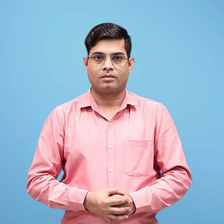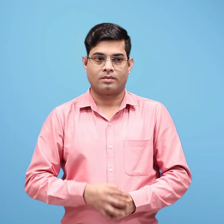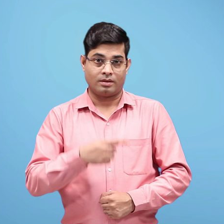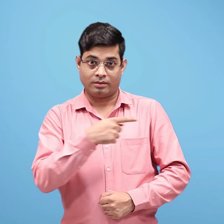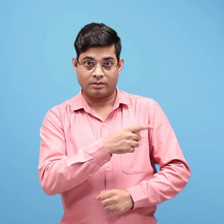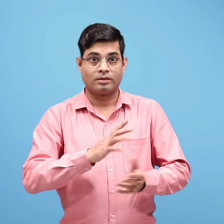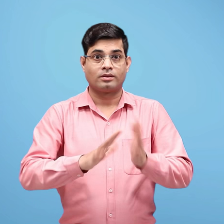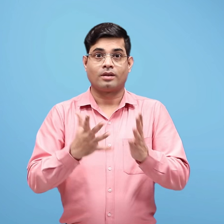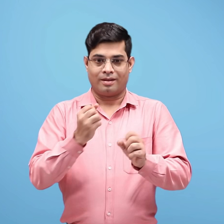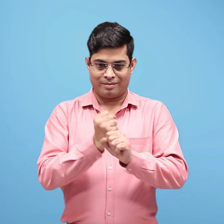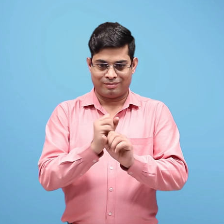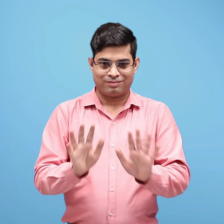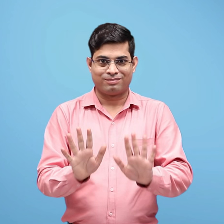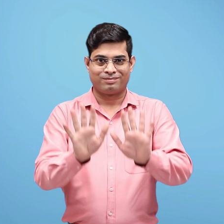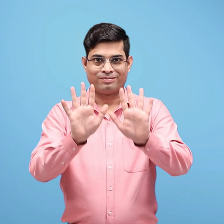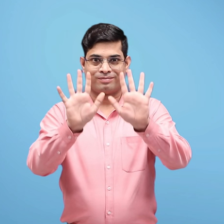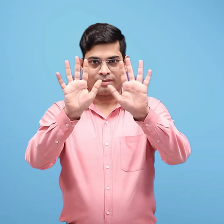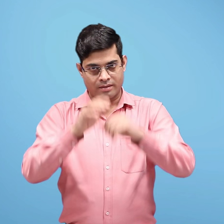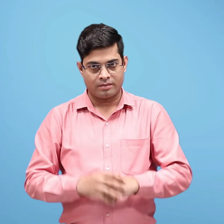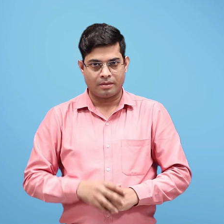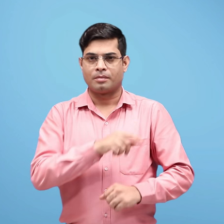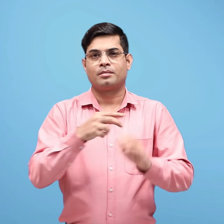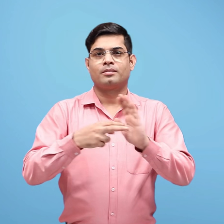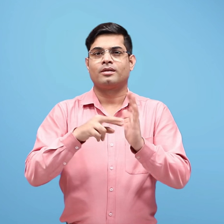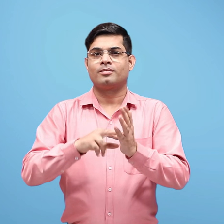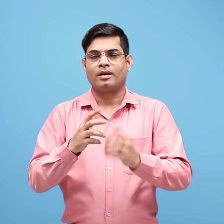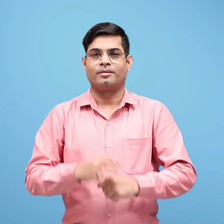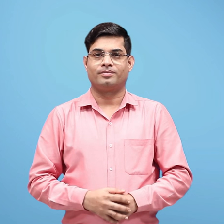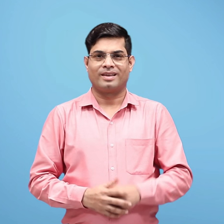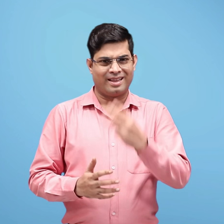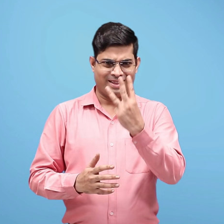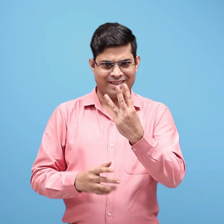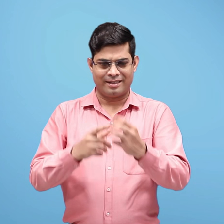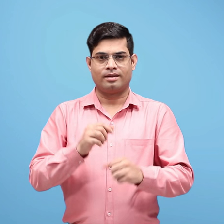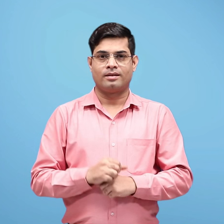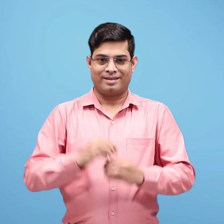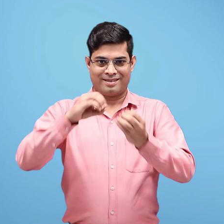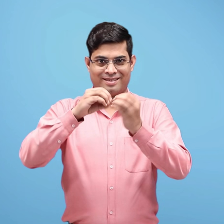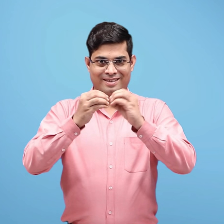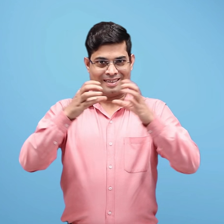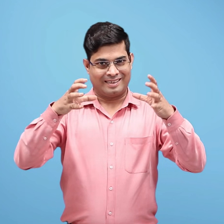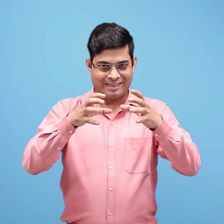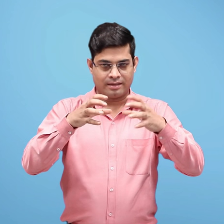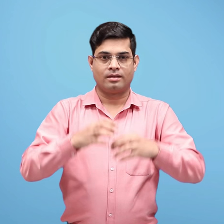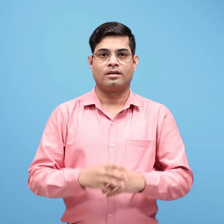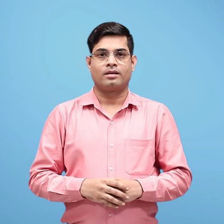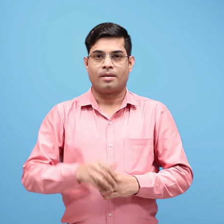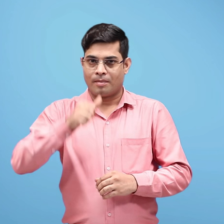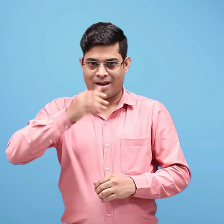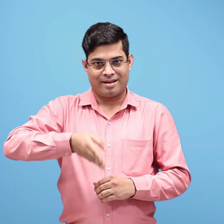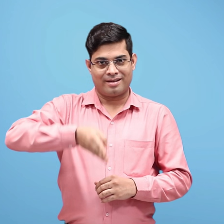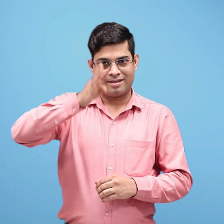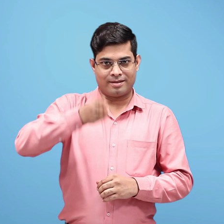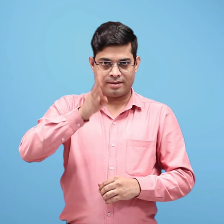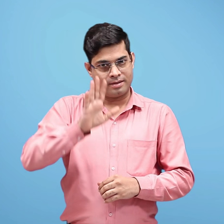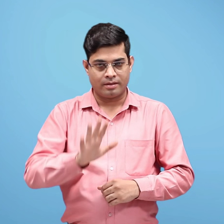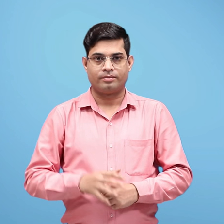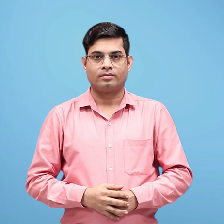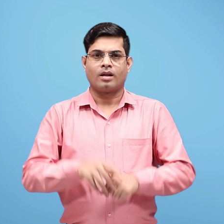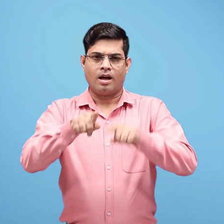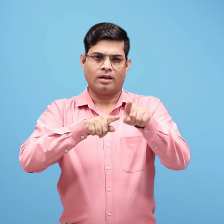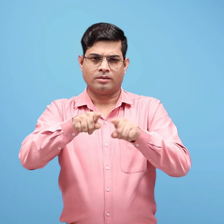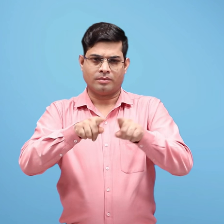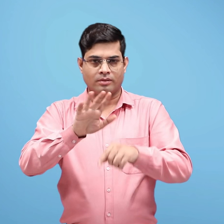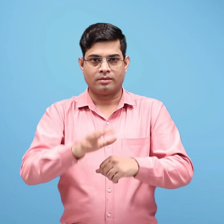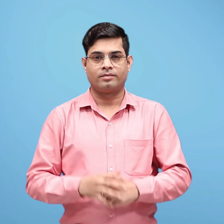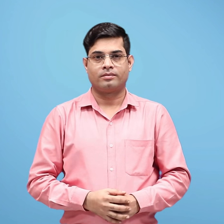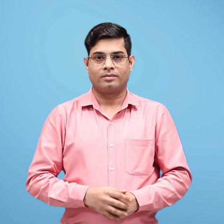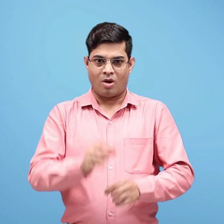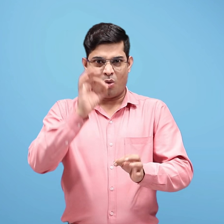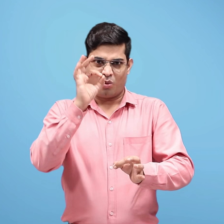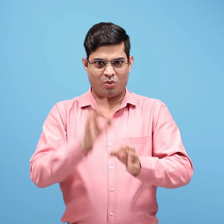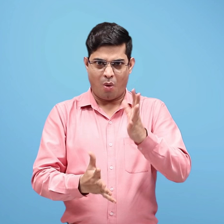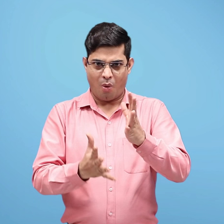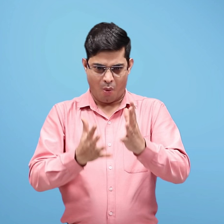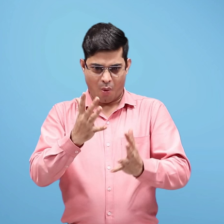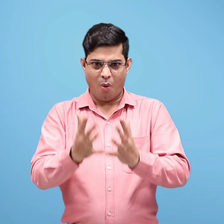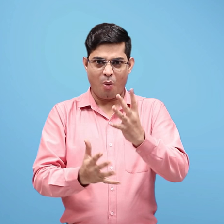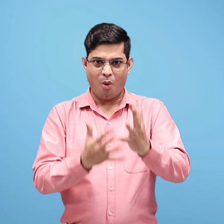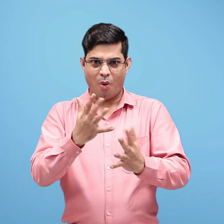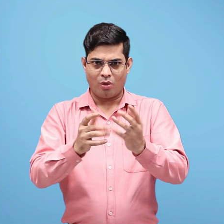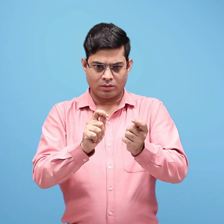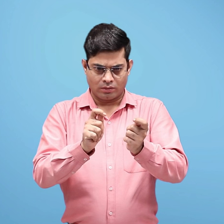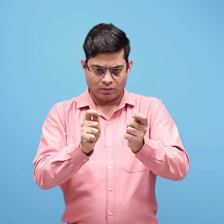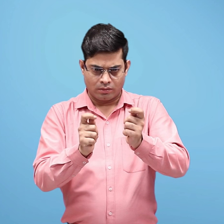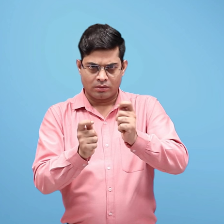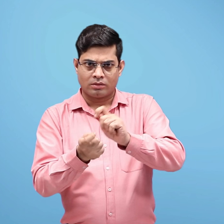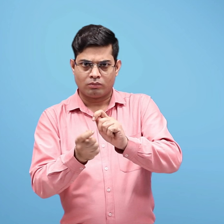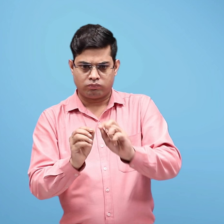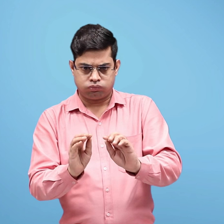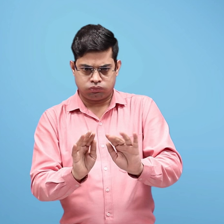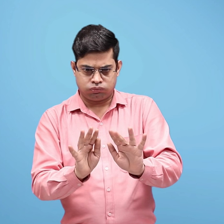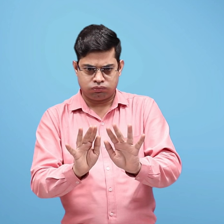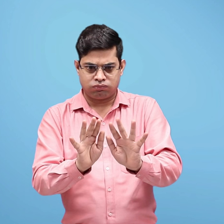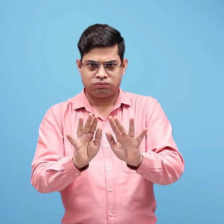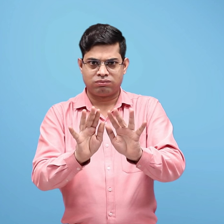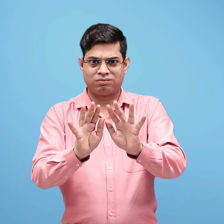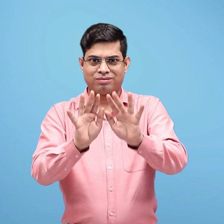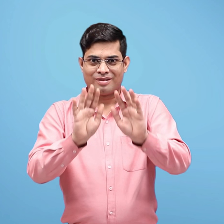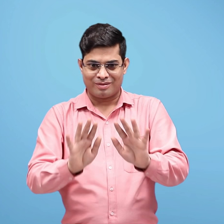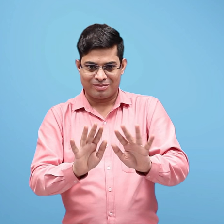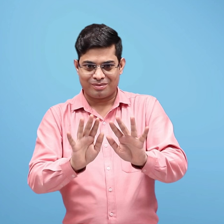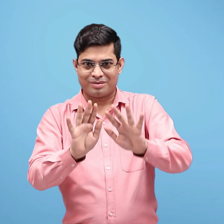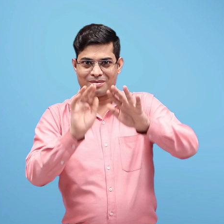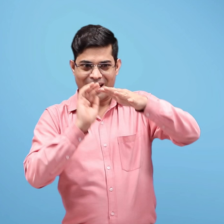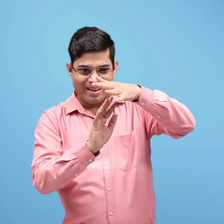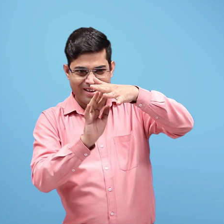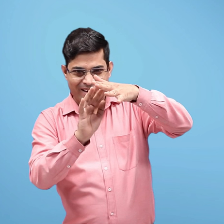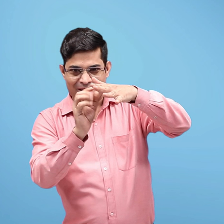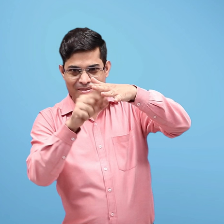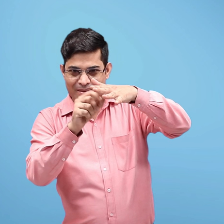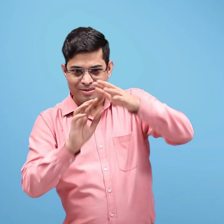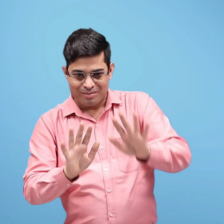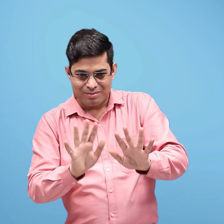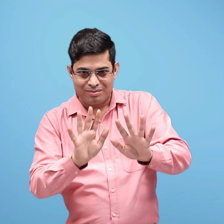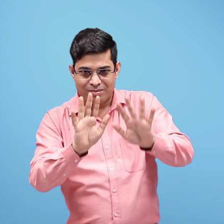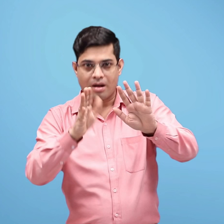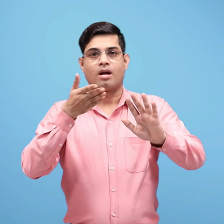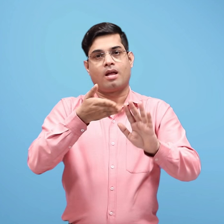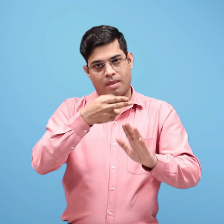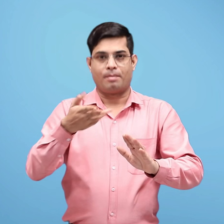This sign refers to gas. It is one of the three states of matter, the other two being solid and liquid. For example, when we heat water, it changes into its gaseous form, that is, water vapour.